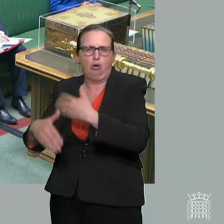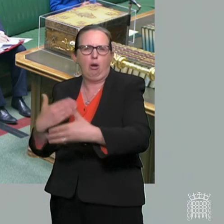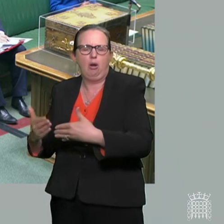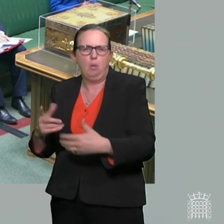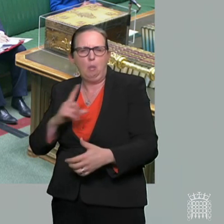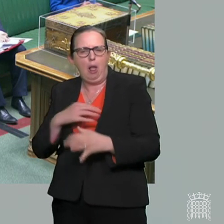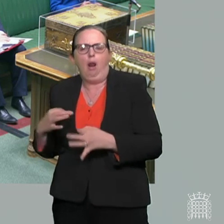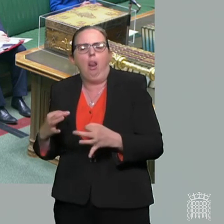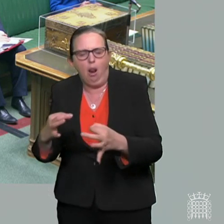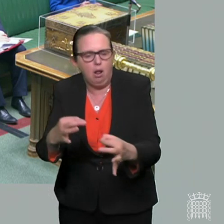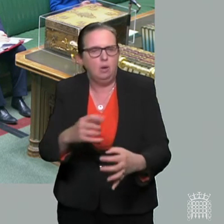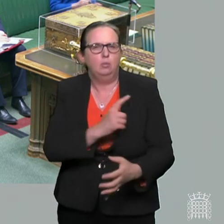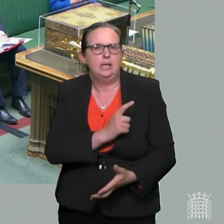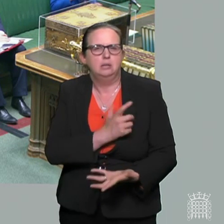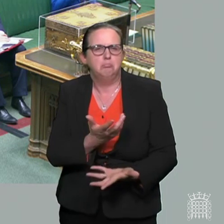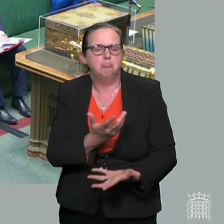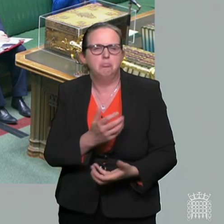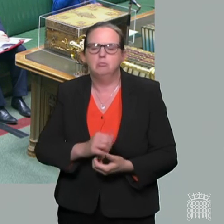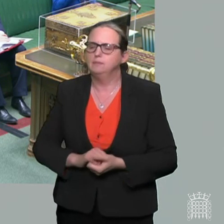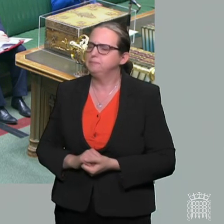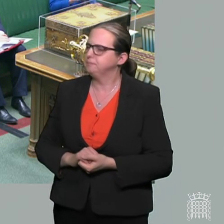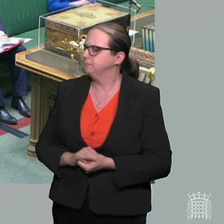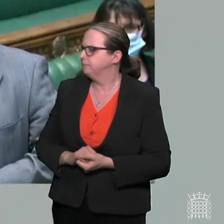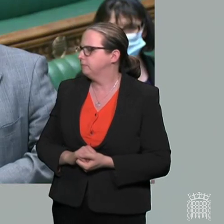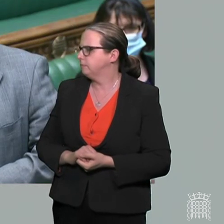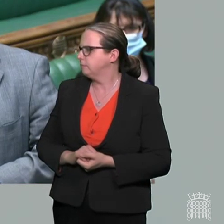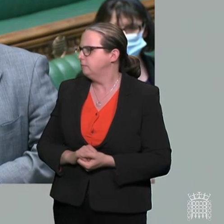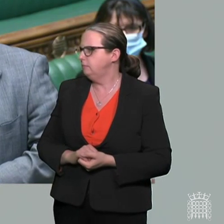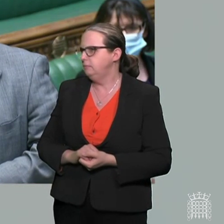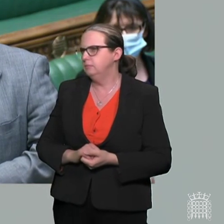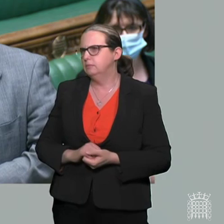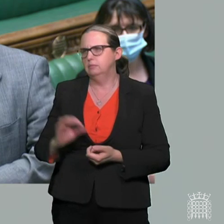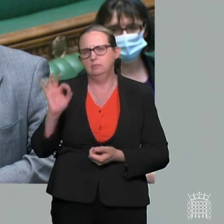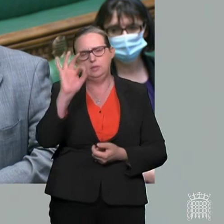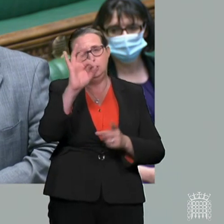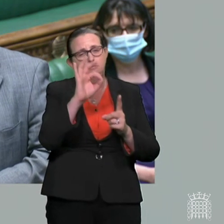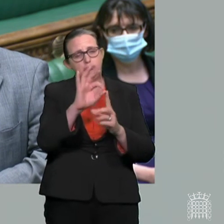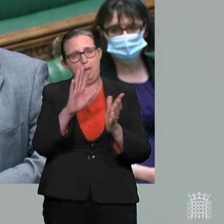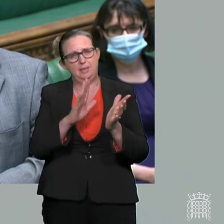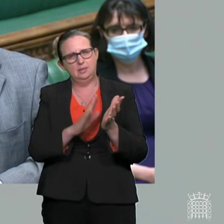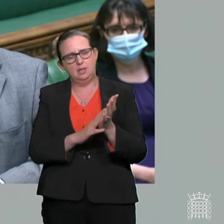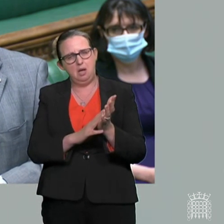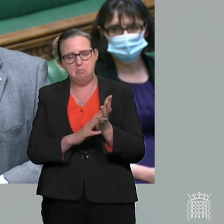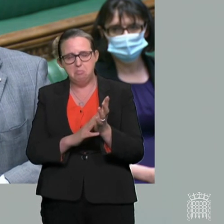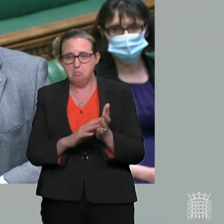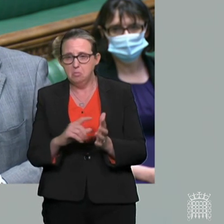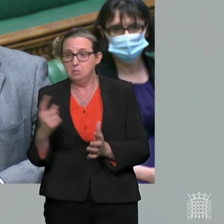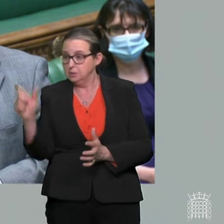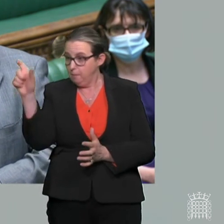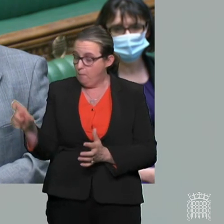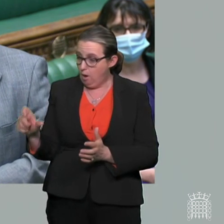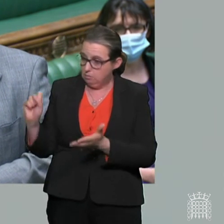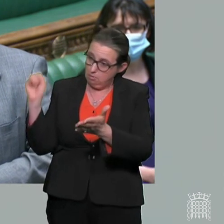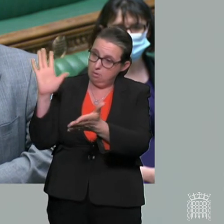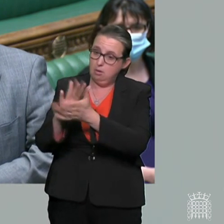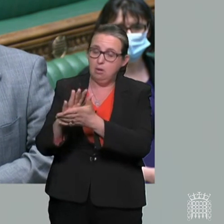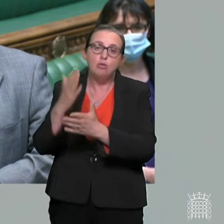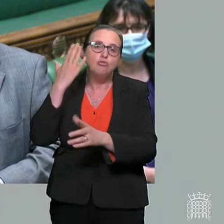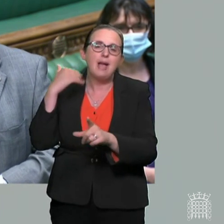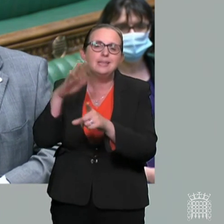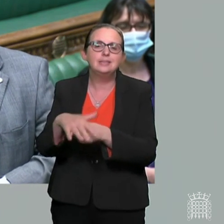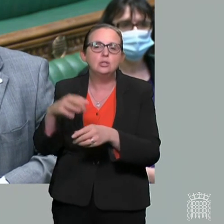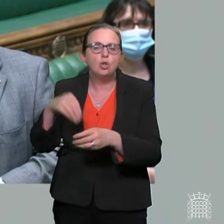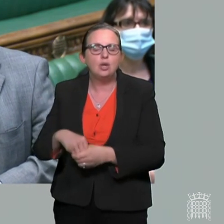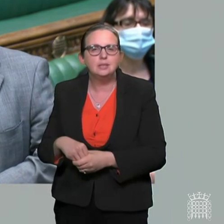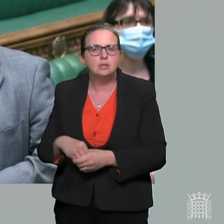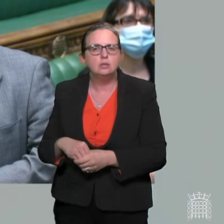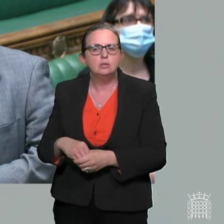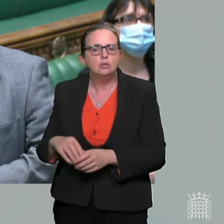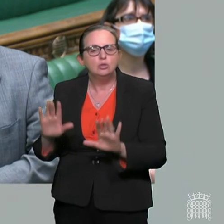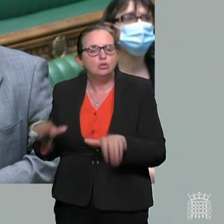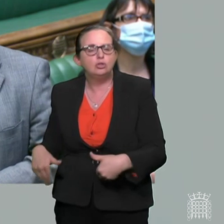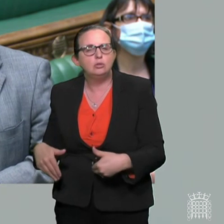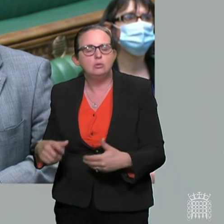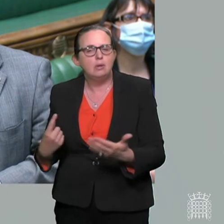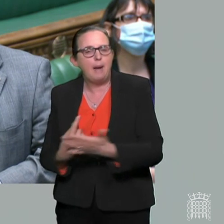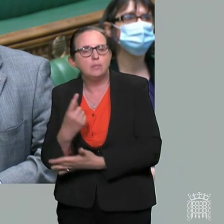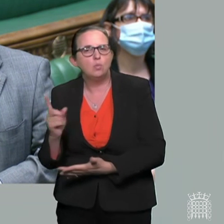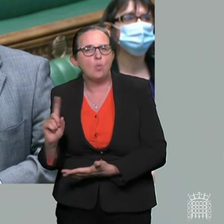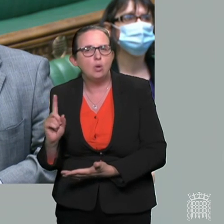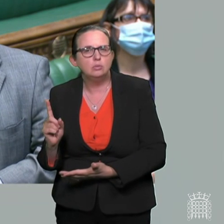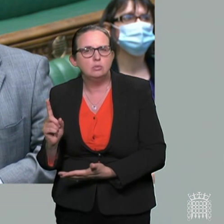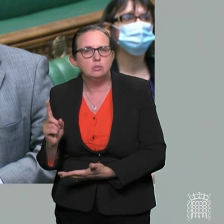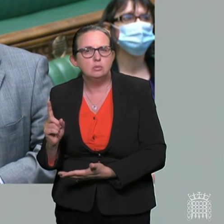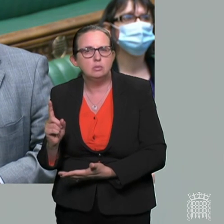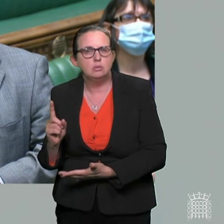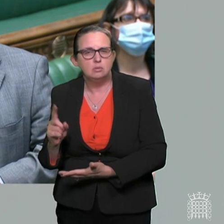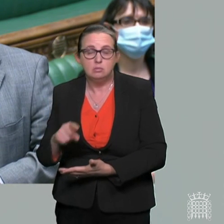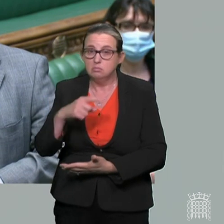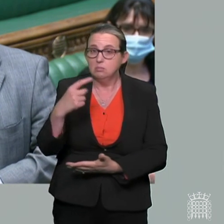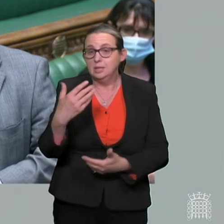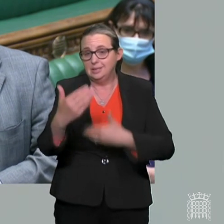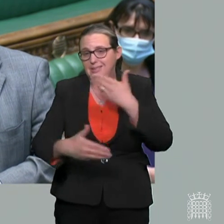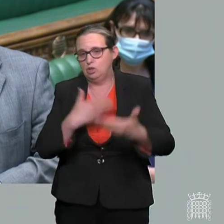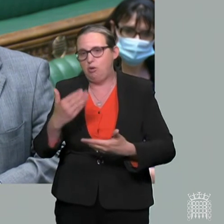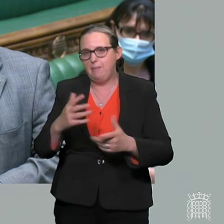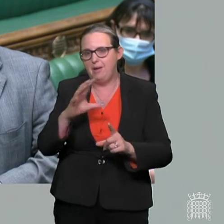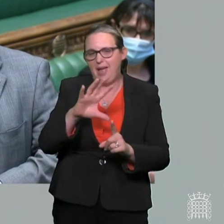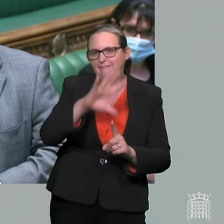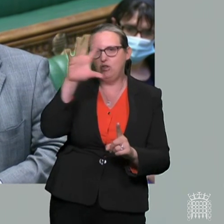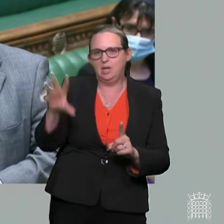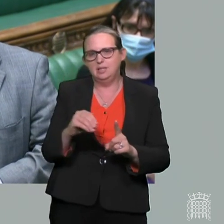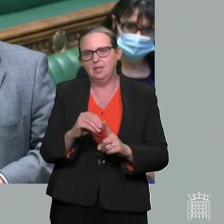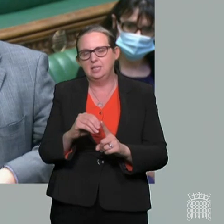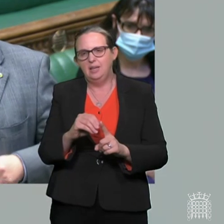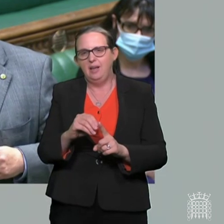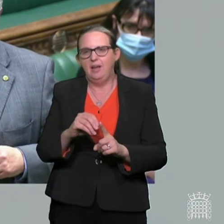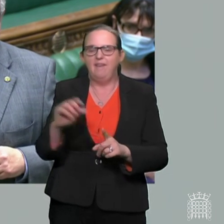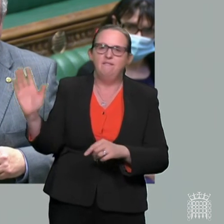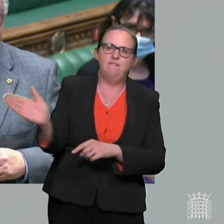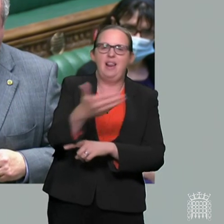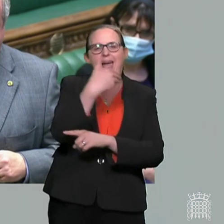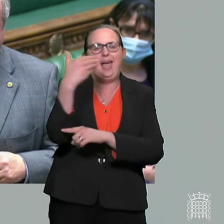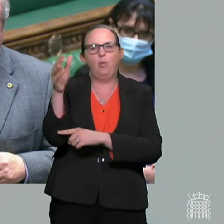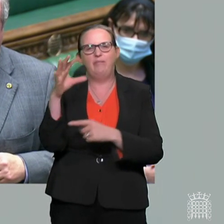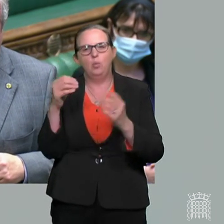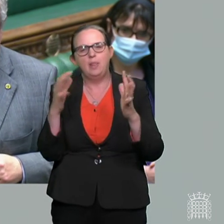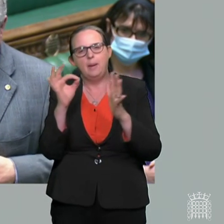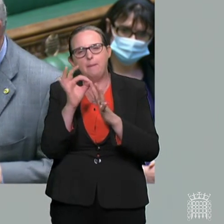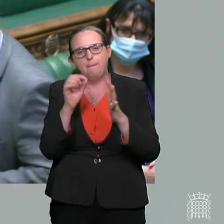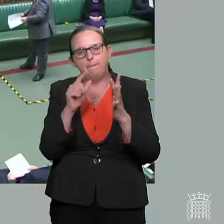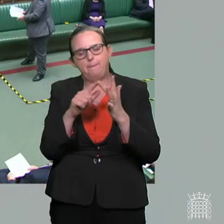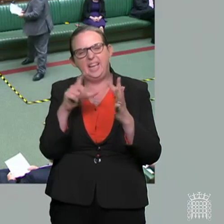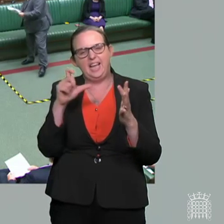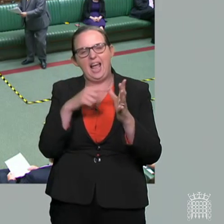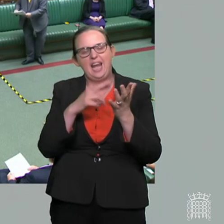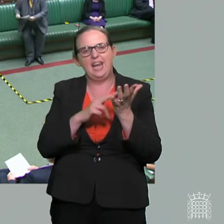Can the Prime Minister tell us what sanctions he thinks would be appropriate for someone who publishes racist context—it is shocking even to have to say this out loud—describing Africans as “flag-waving piccaninnies” with “watermelon smiles”?